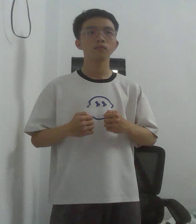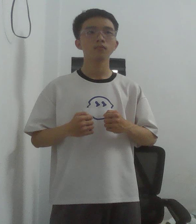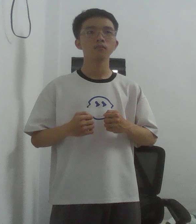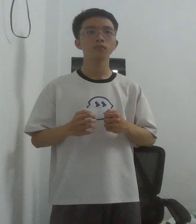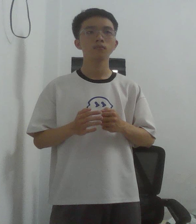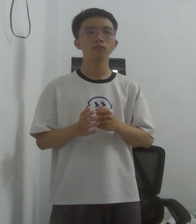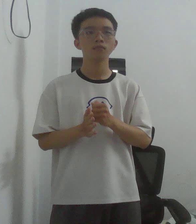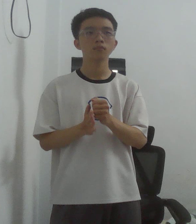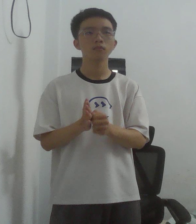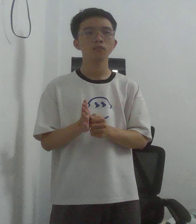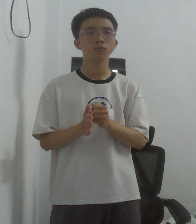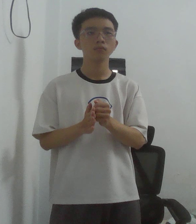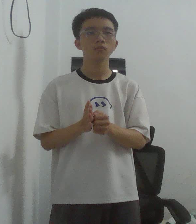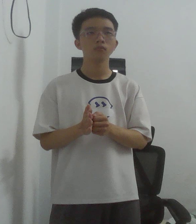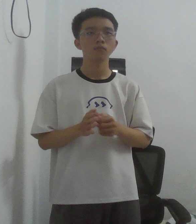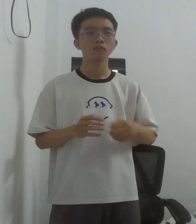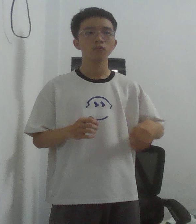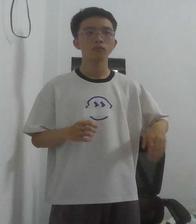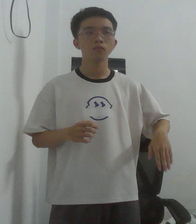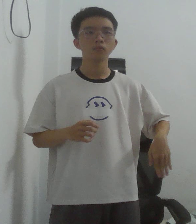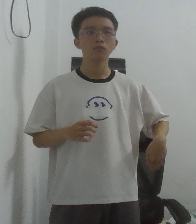thang sau